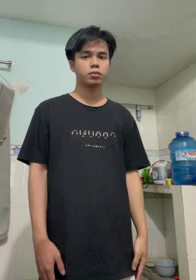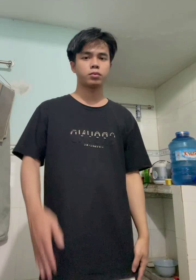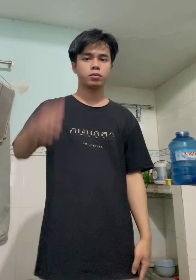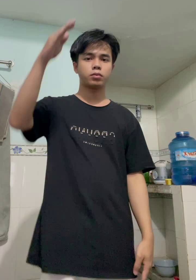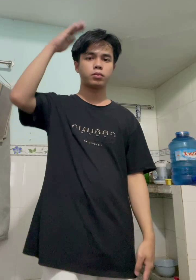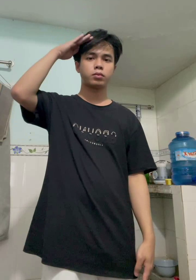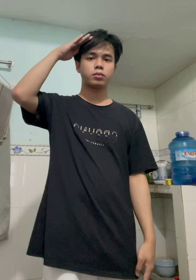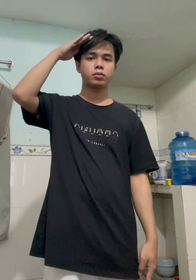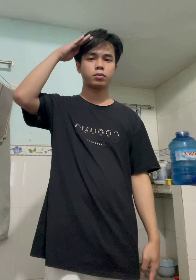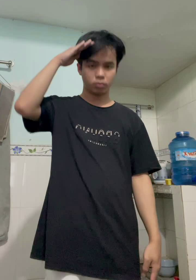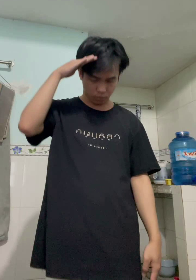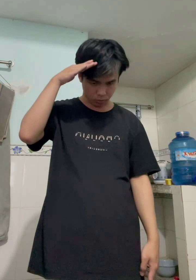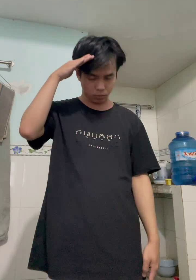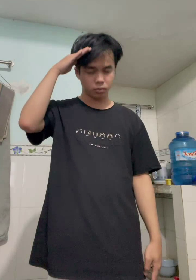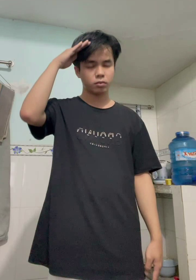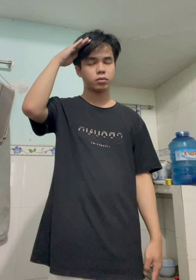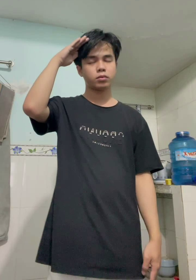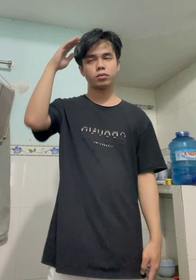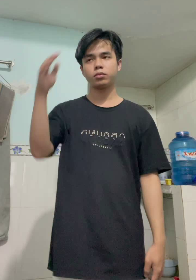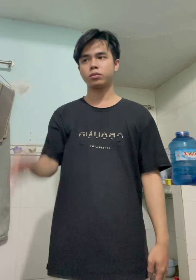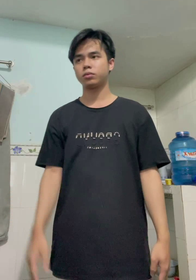biet